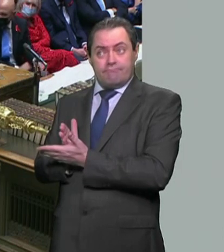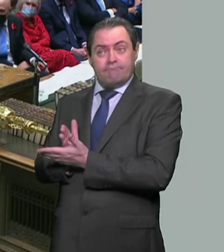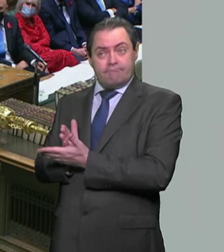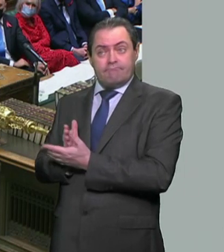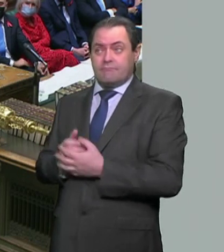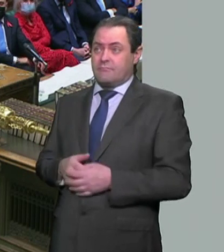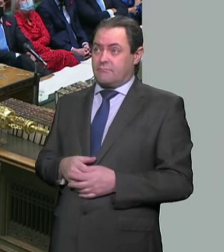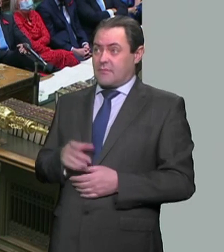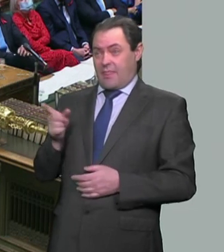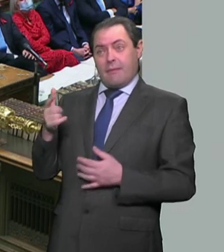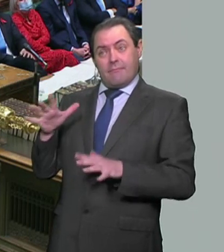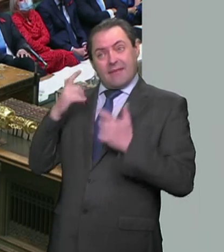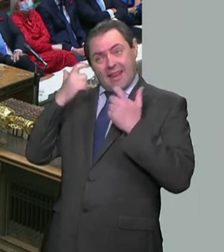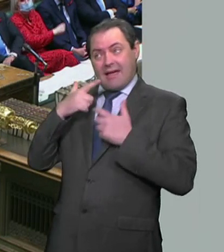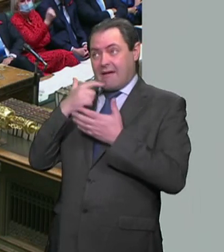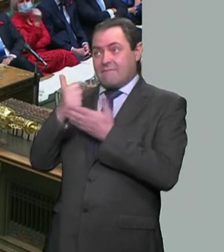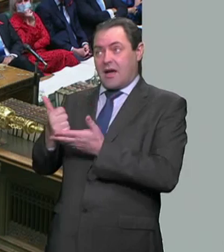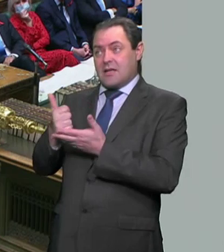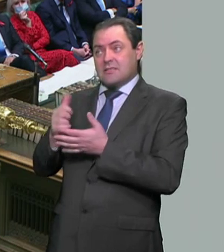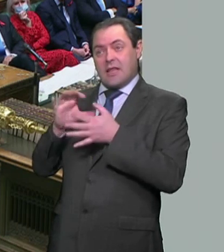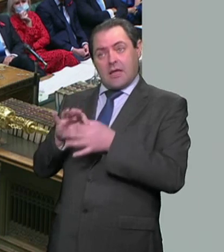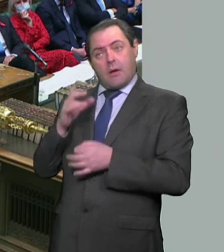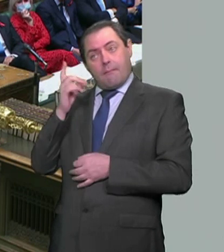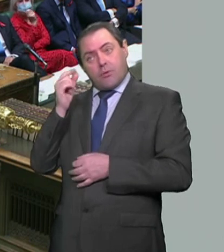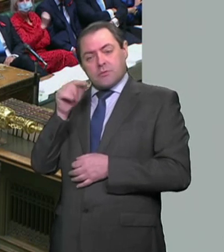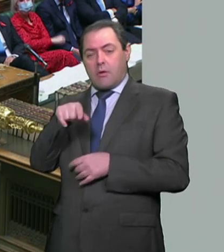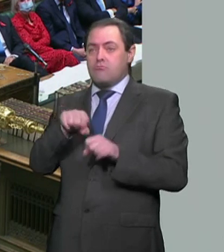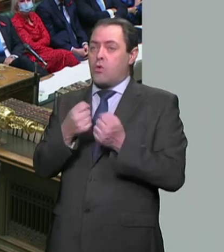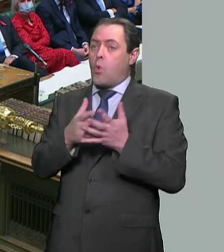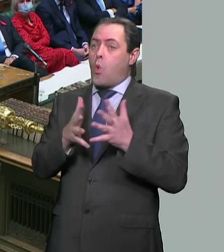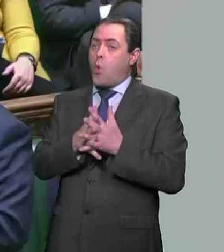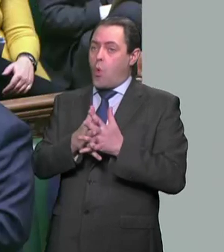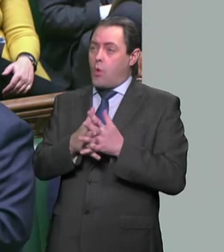The newspaper has legal advice on the potential illegality.